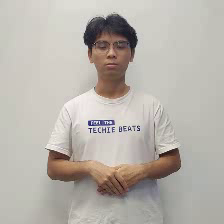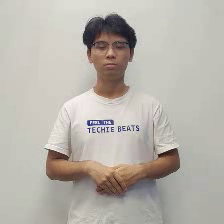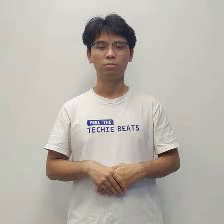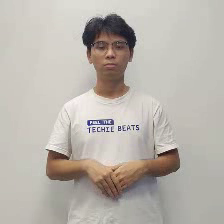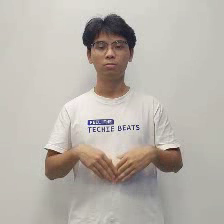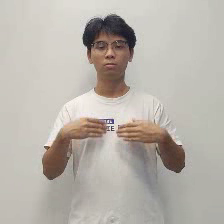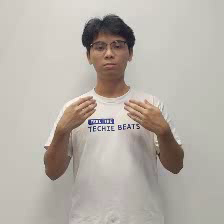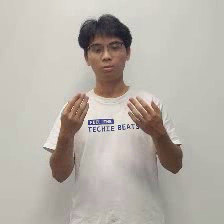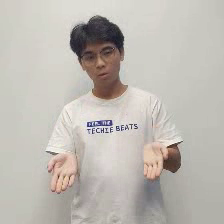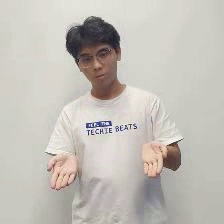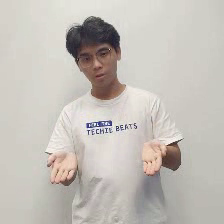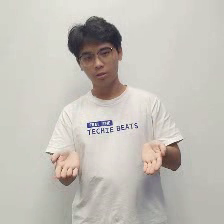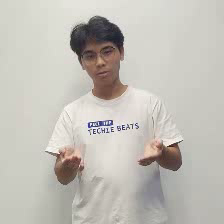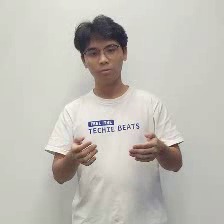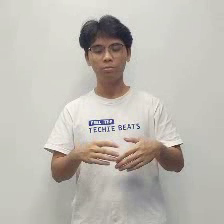Hôm nay